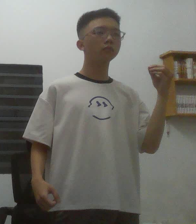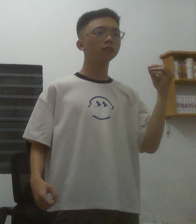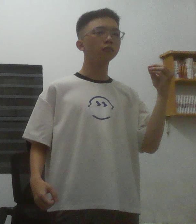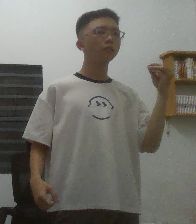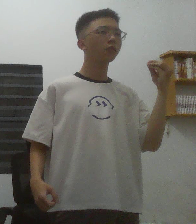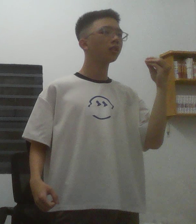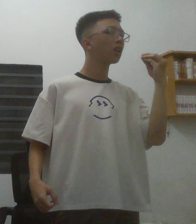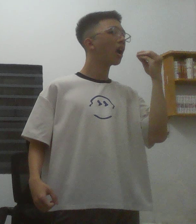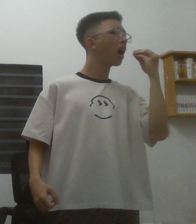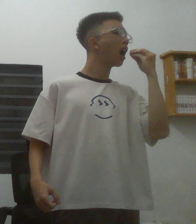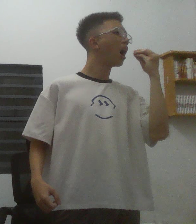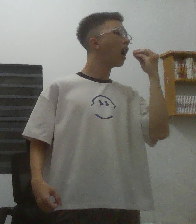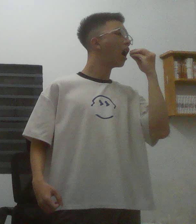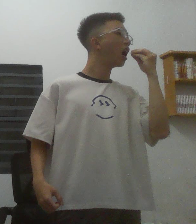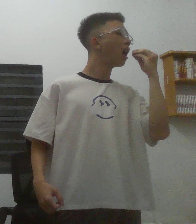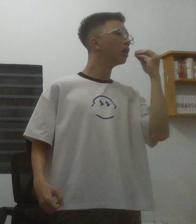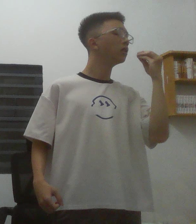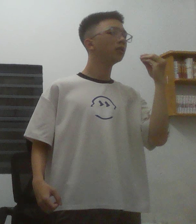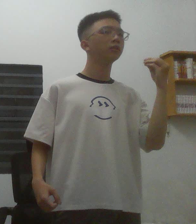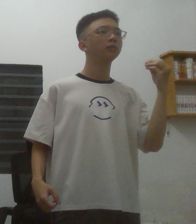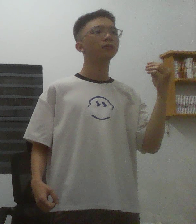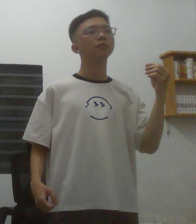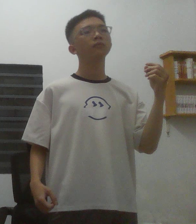an